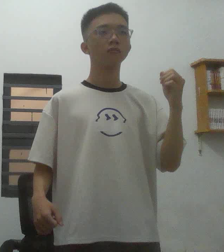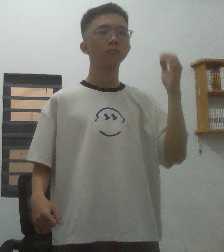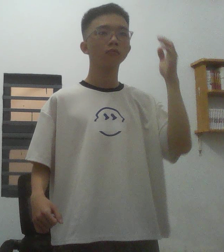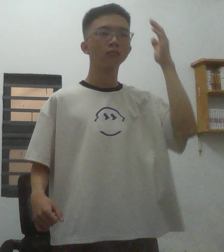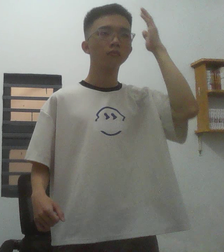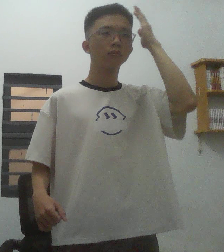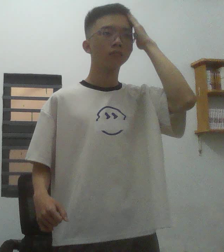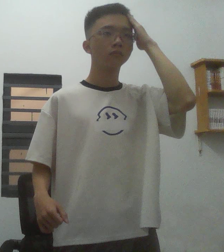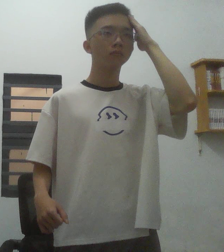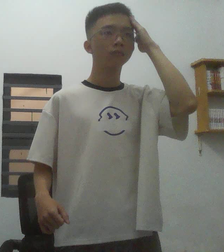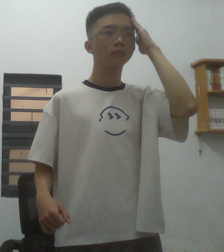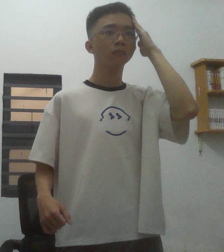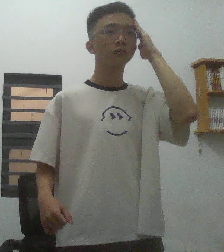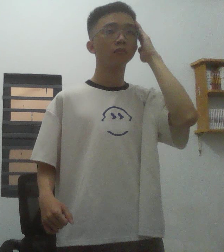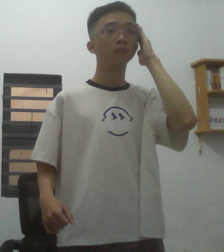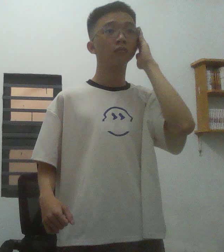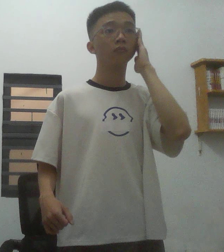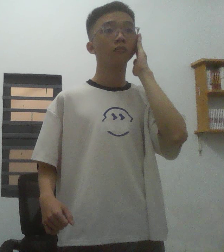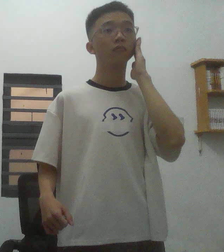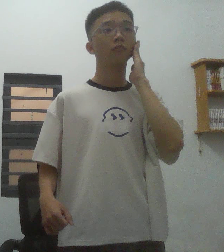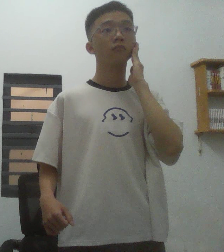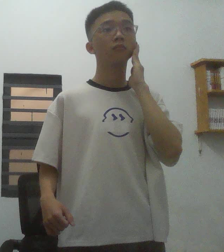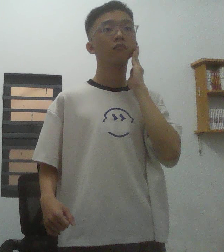dep